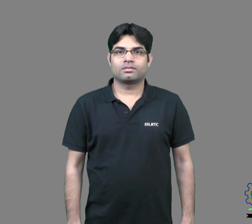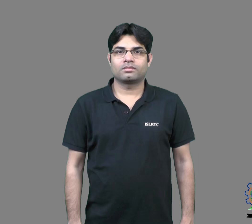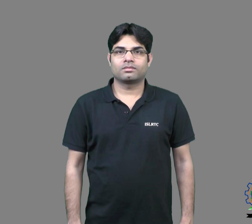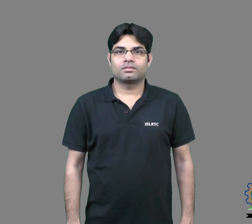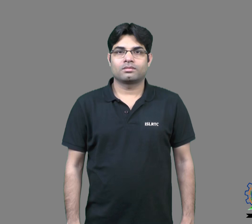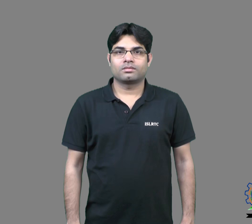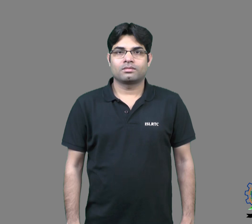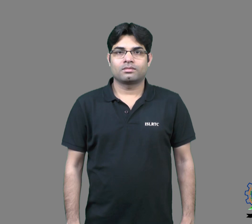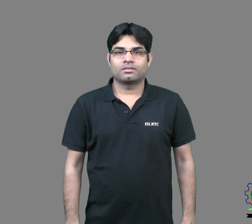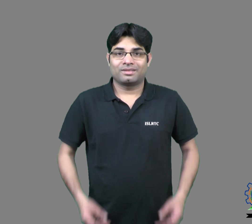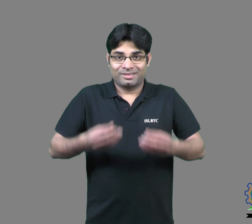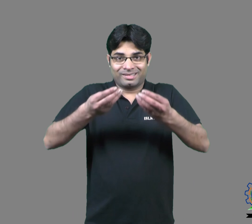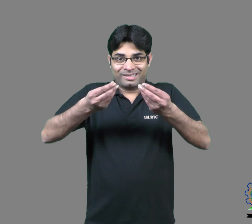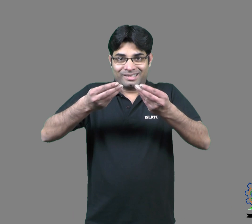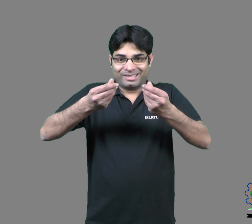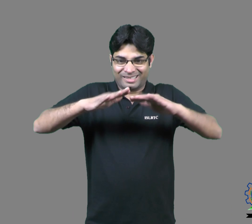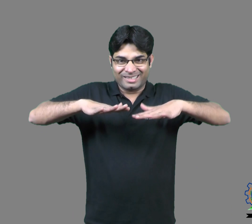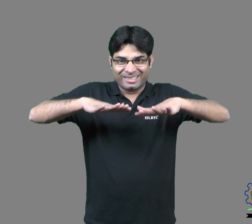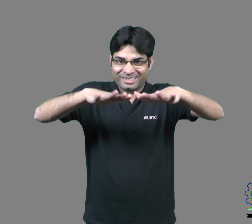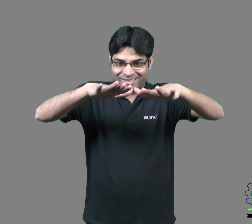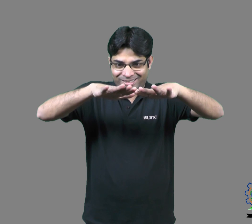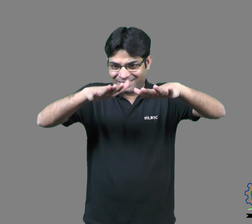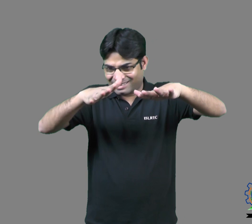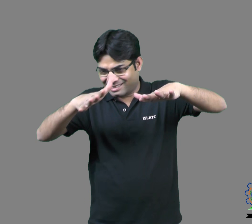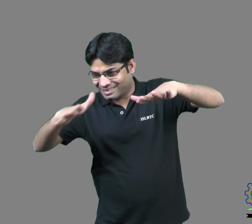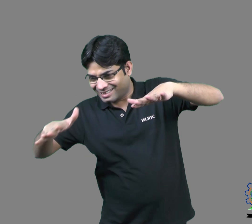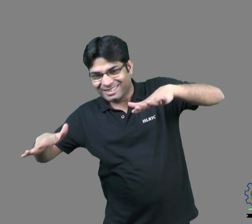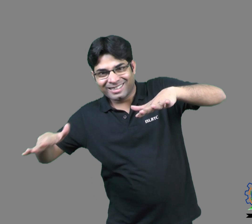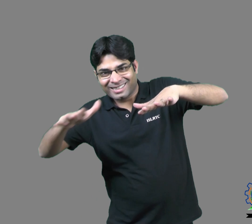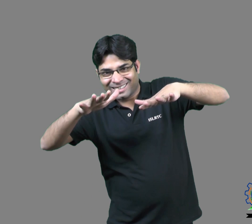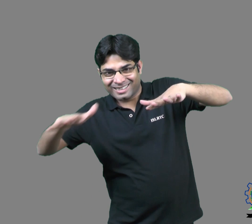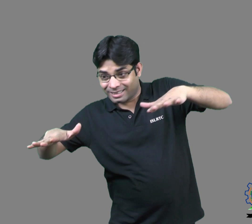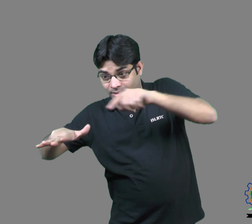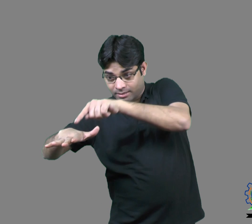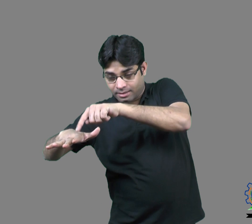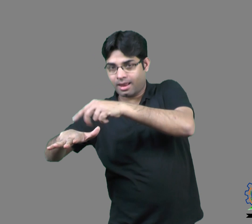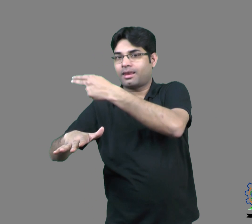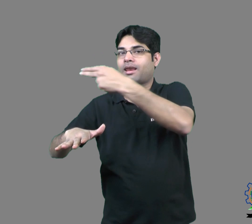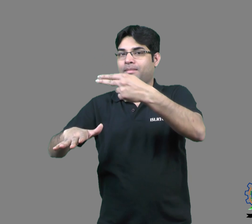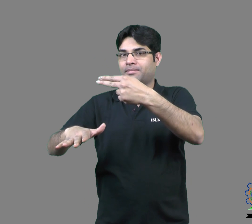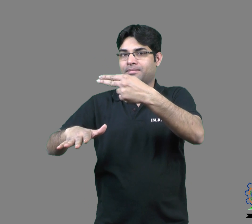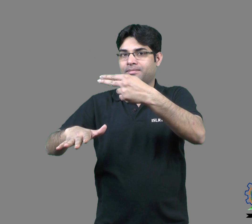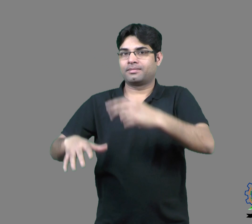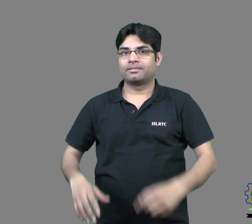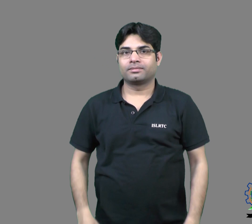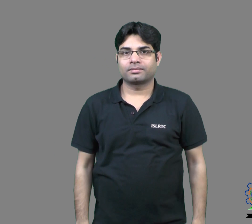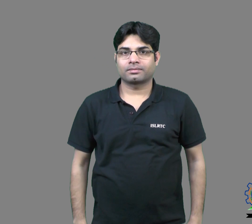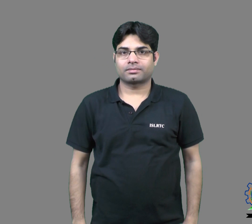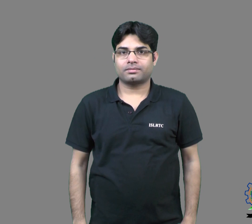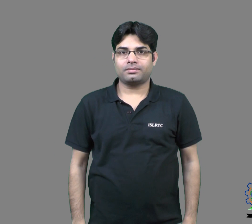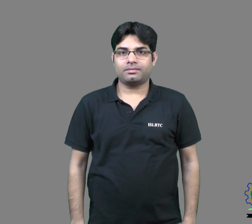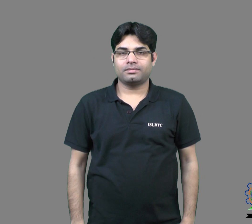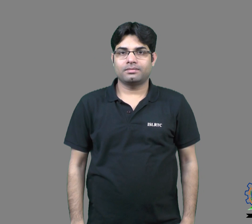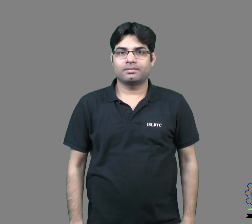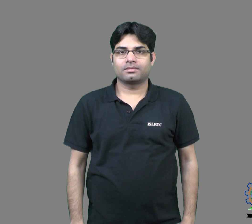Low Lying Area